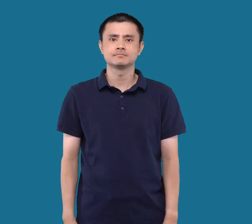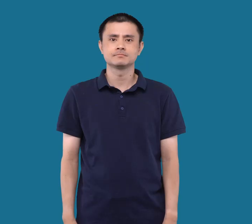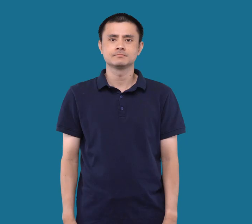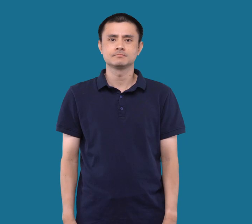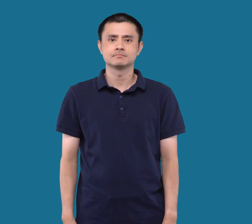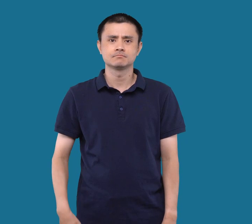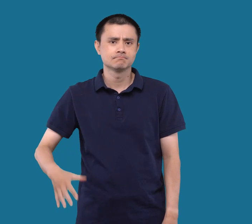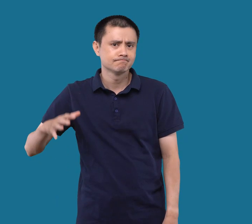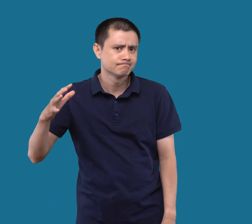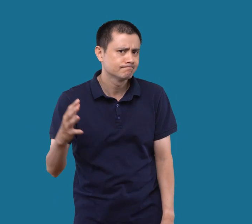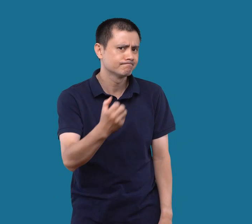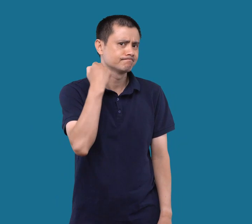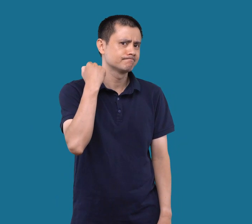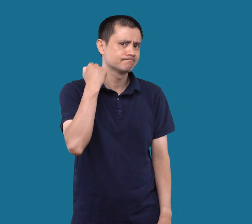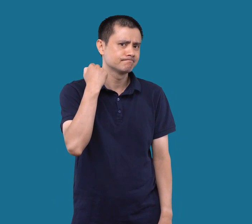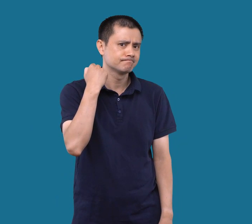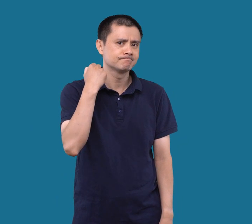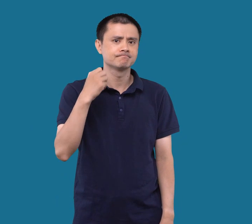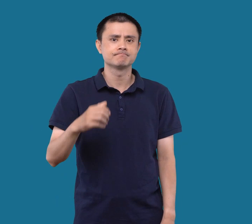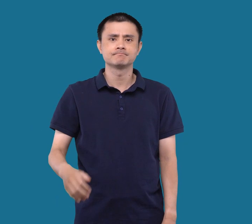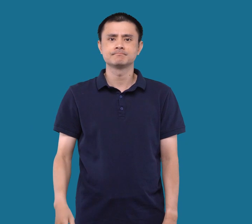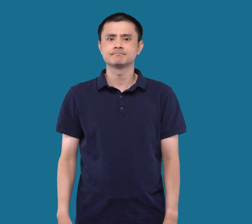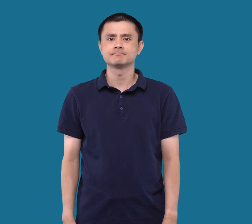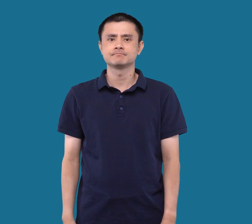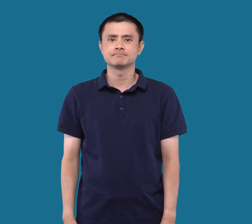chiếm đoạt